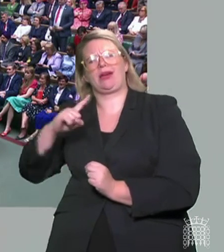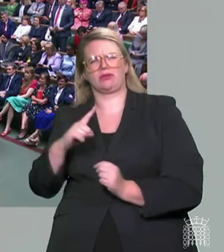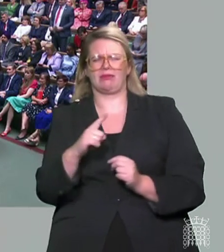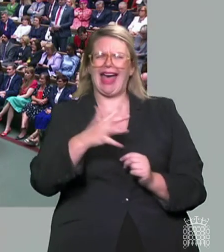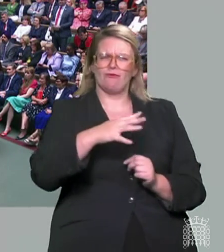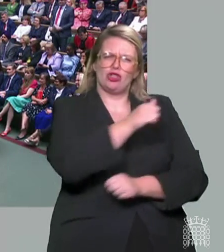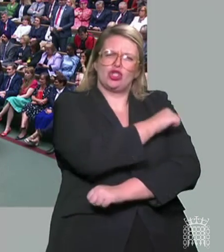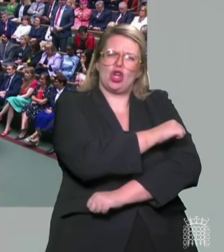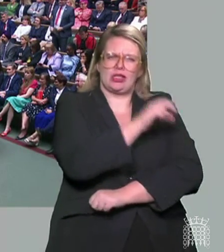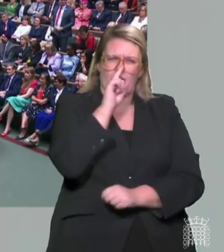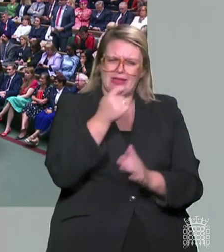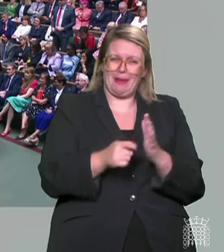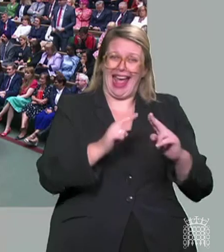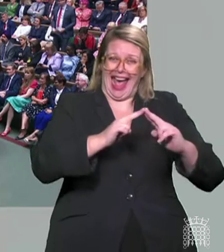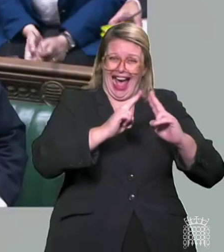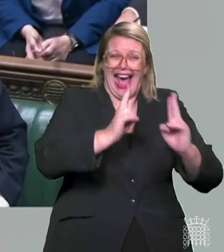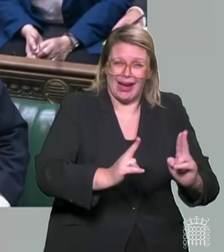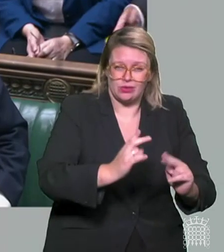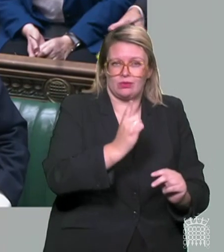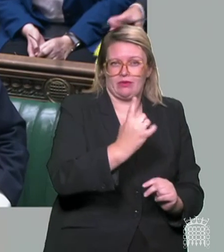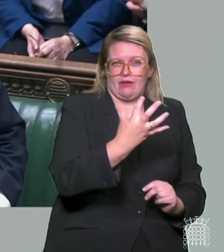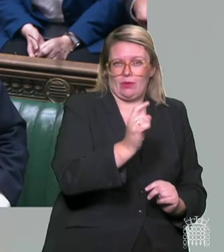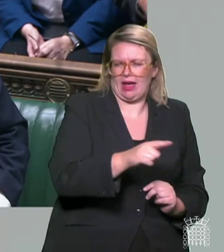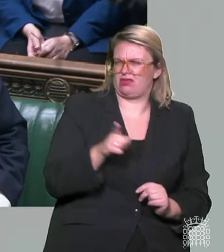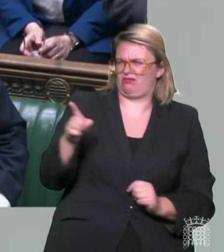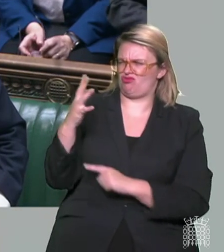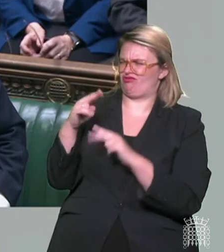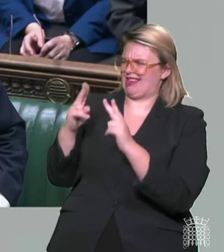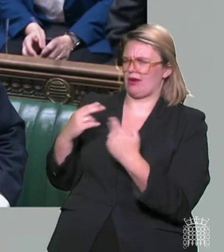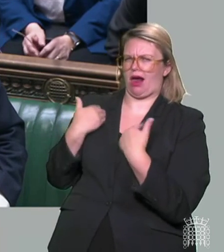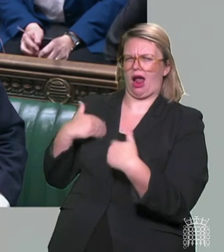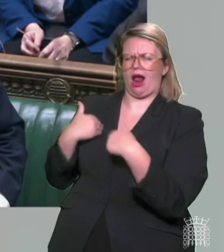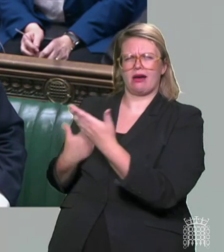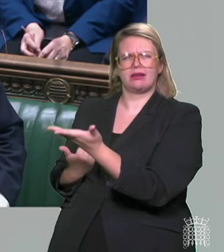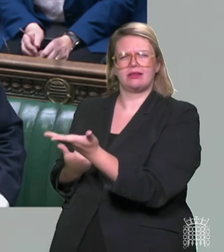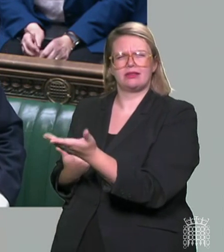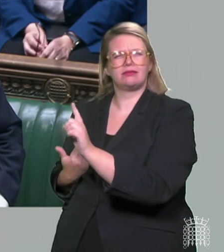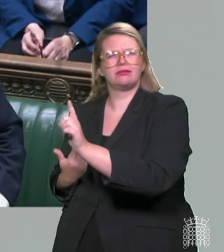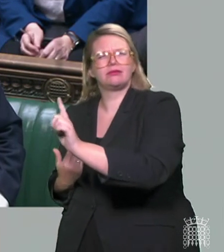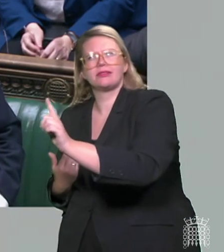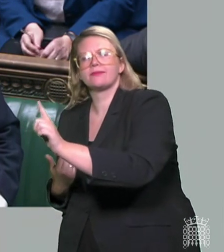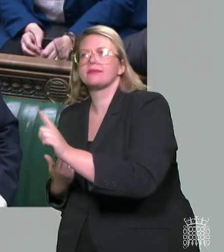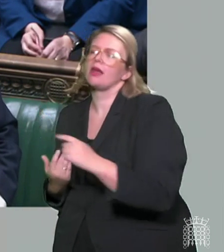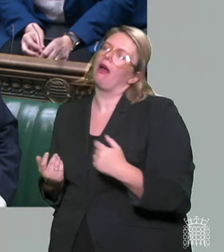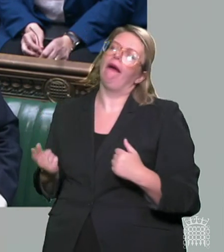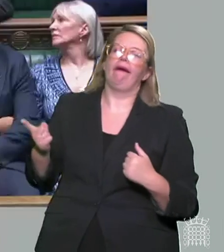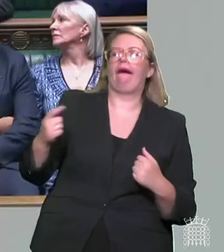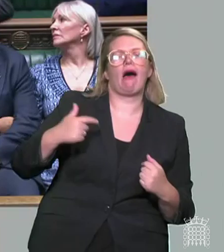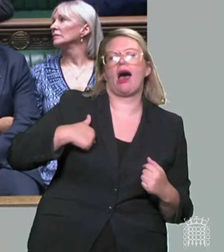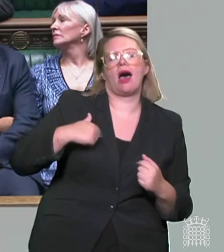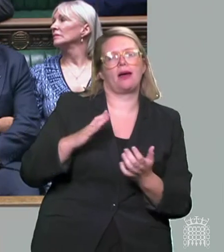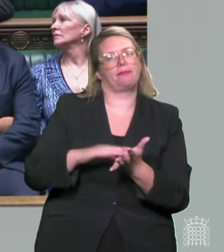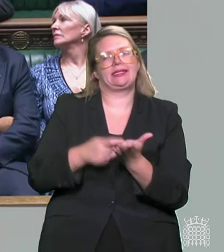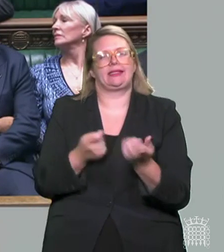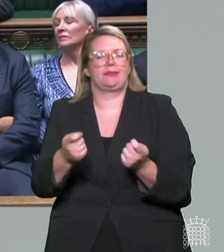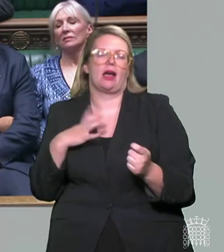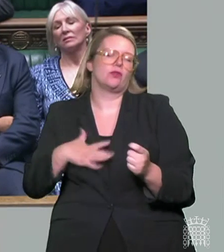What I can tell the honourable Gentleman is this. Rather than talking about fantasy infrastructure, I can tell him about real infrastructure.